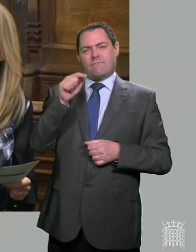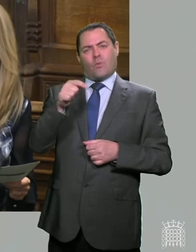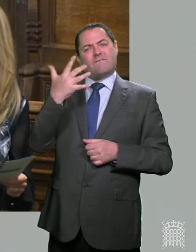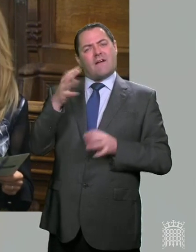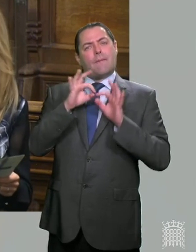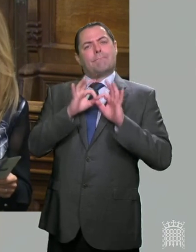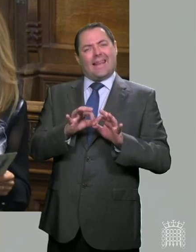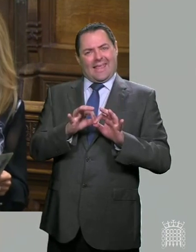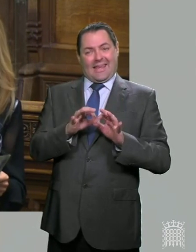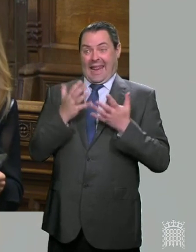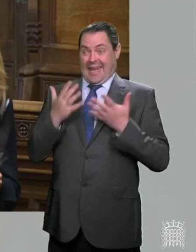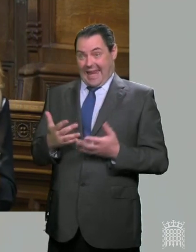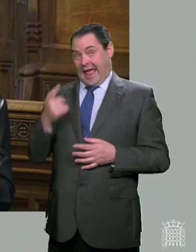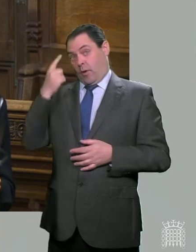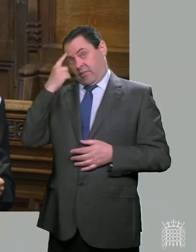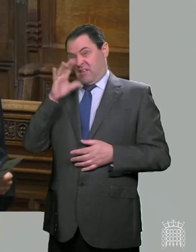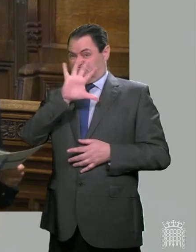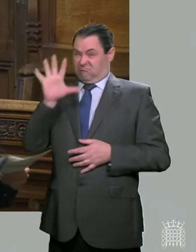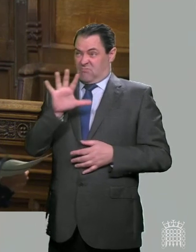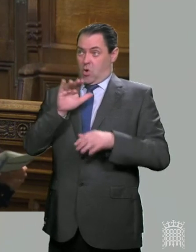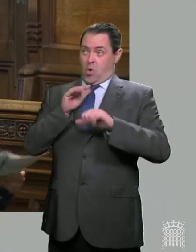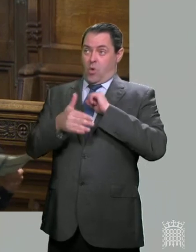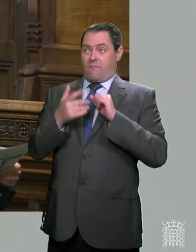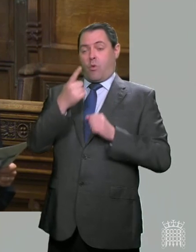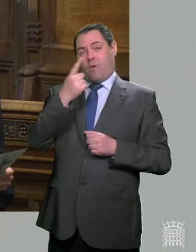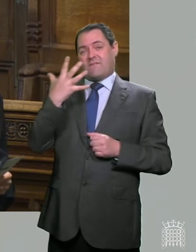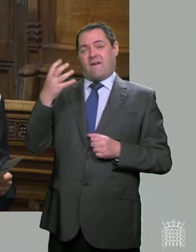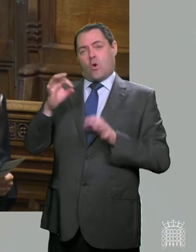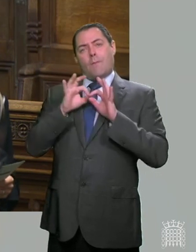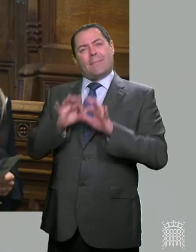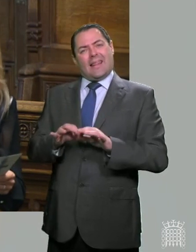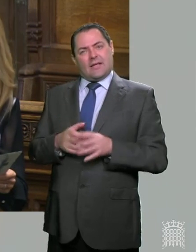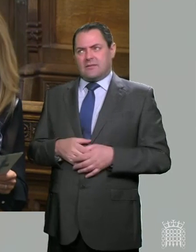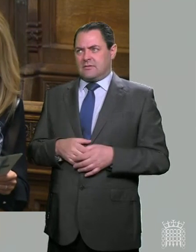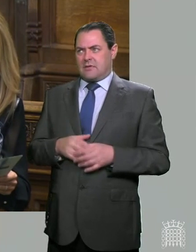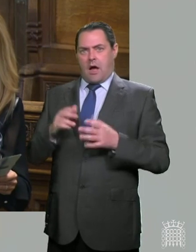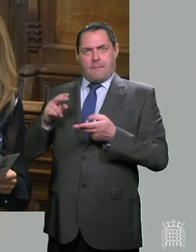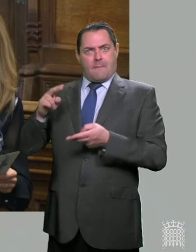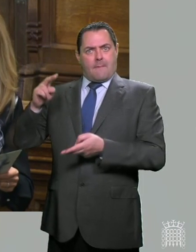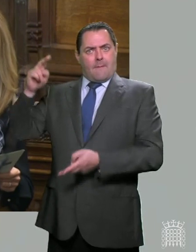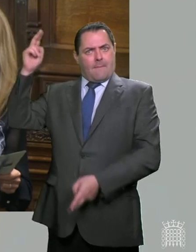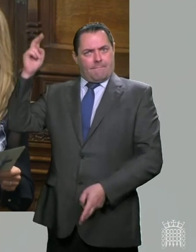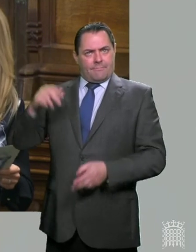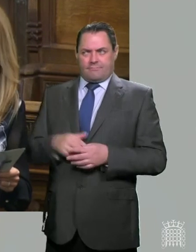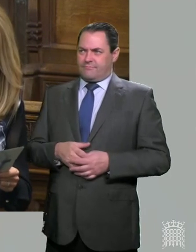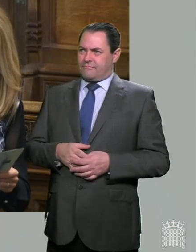The latest estimate is over £150 billion, and rising fast.